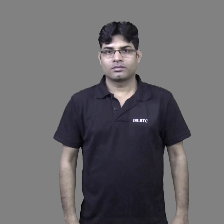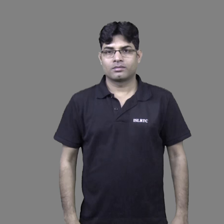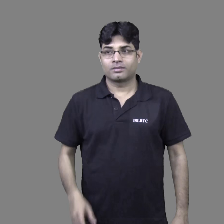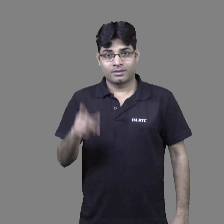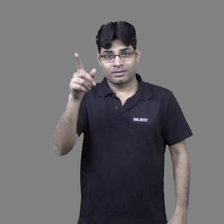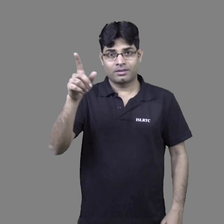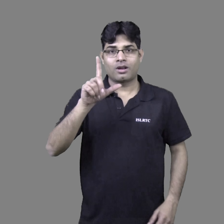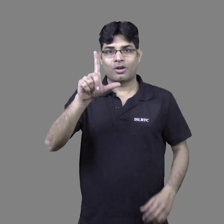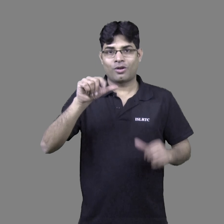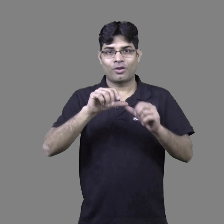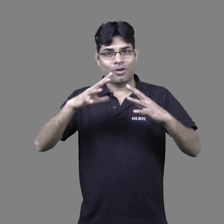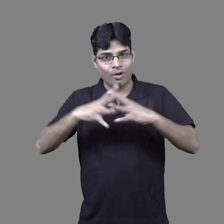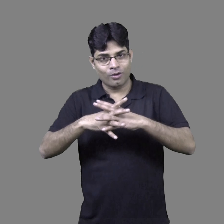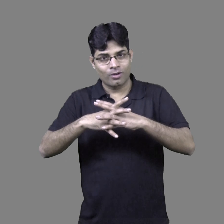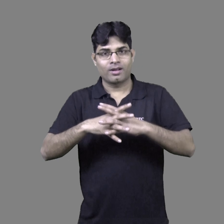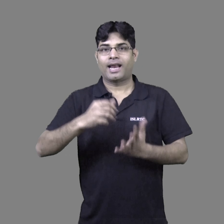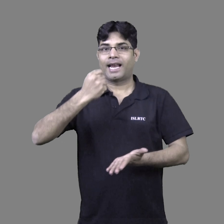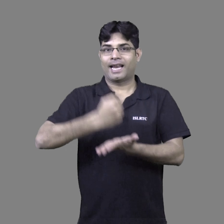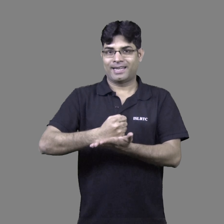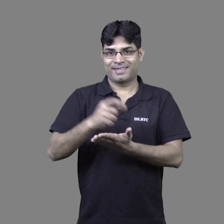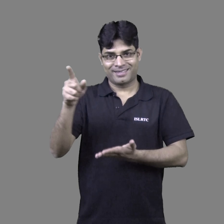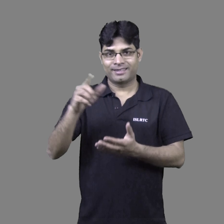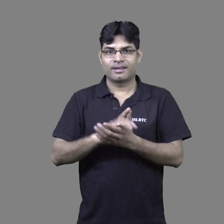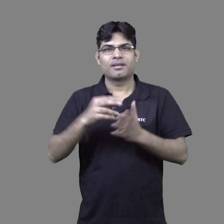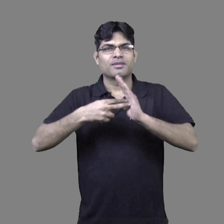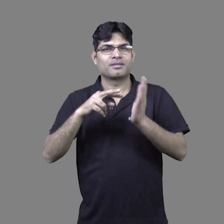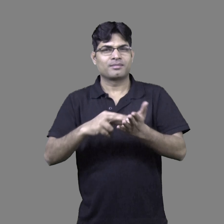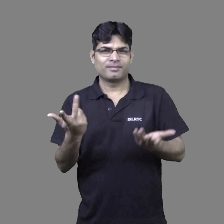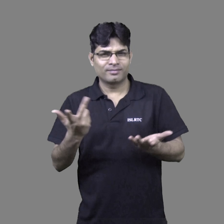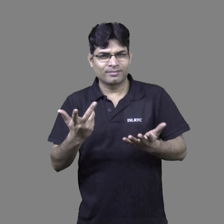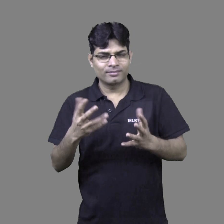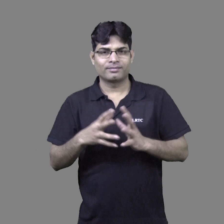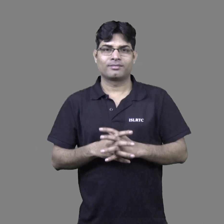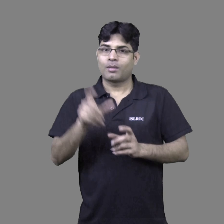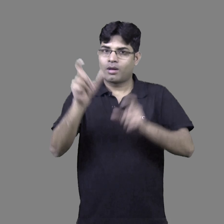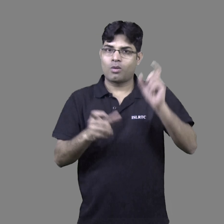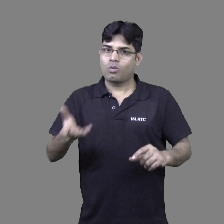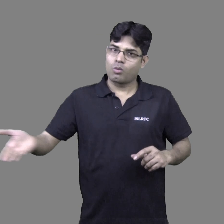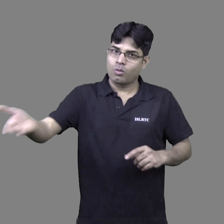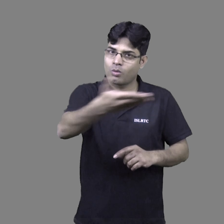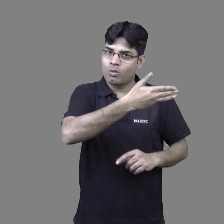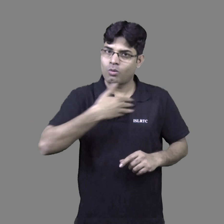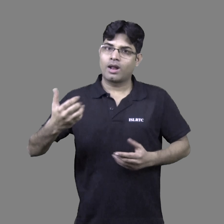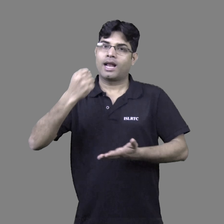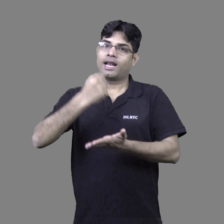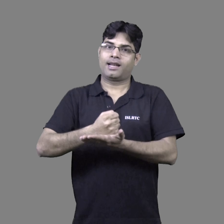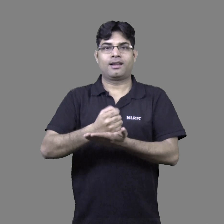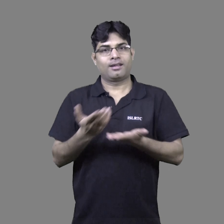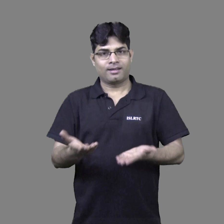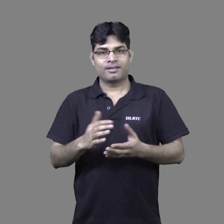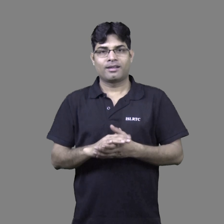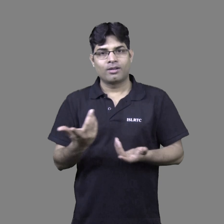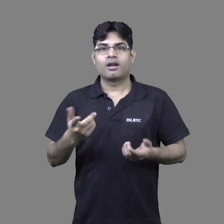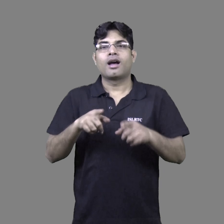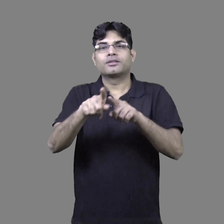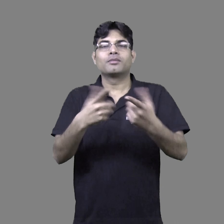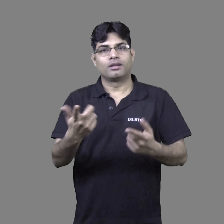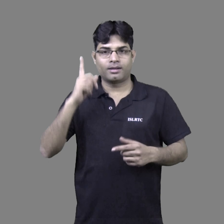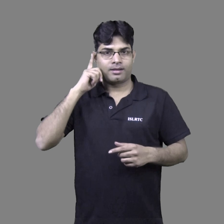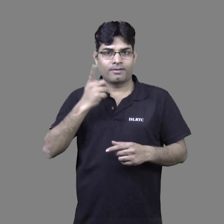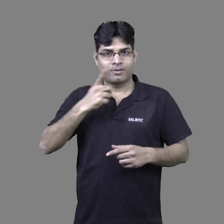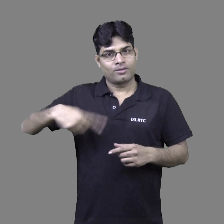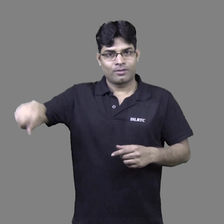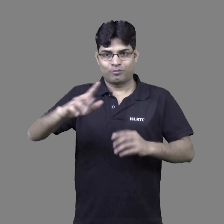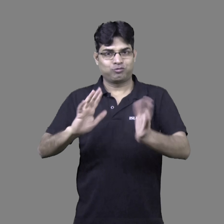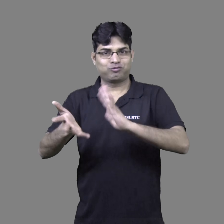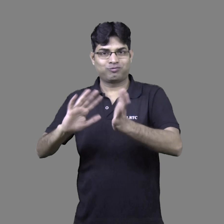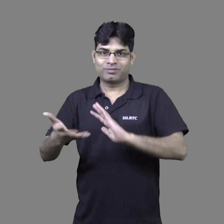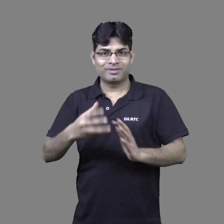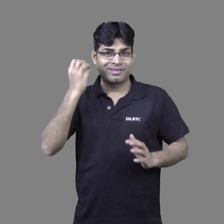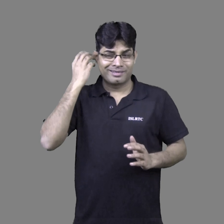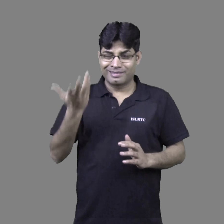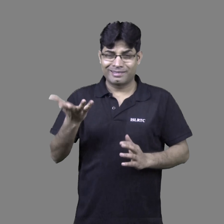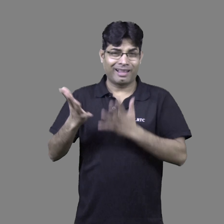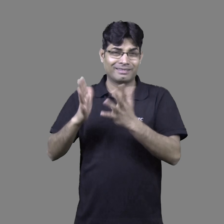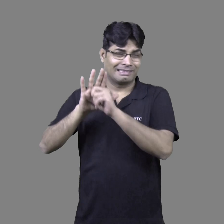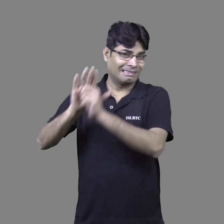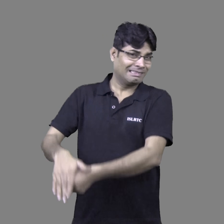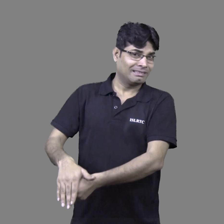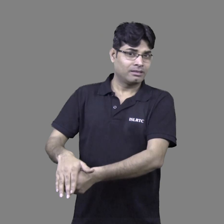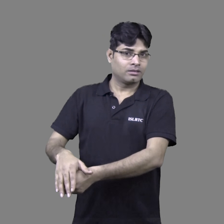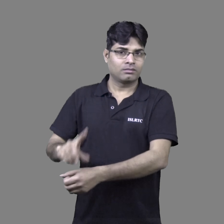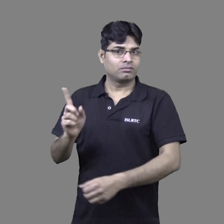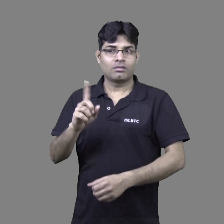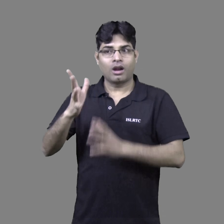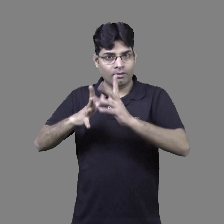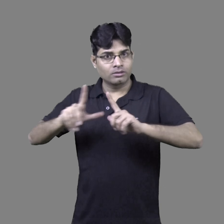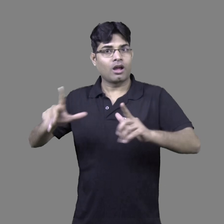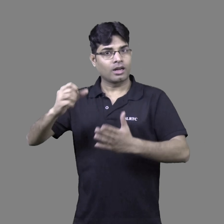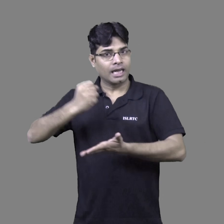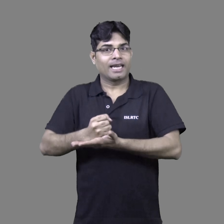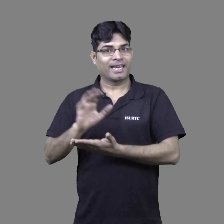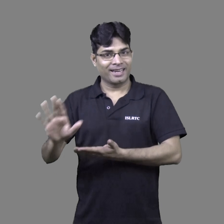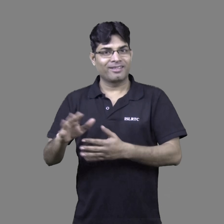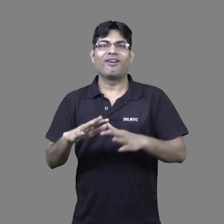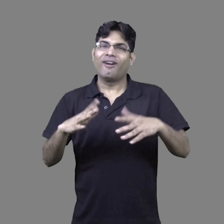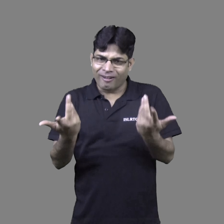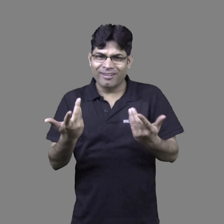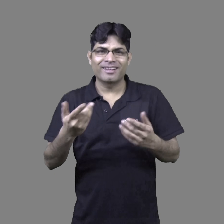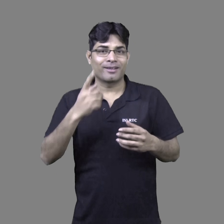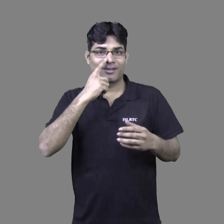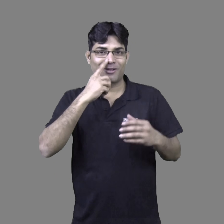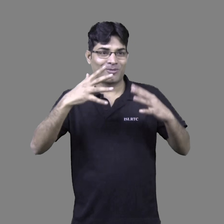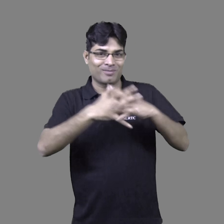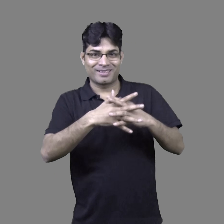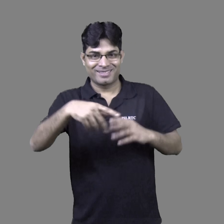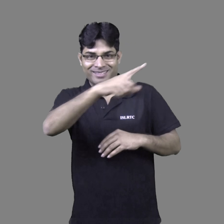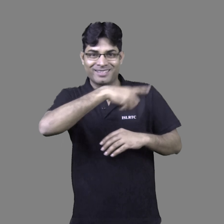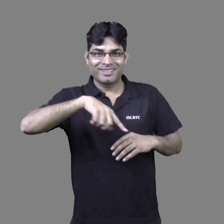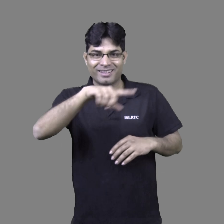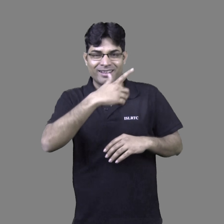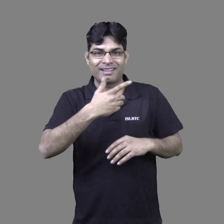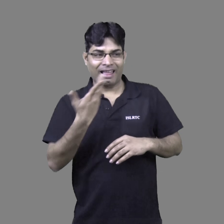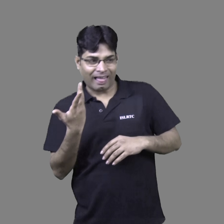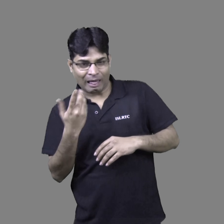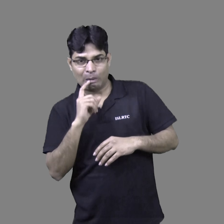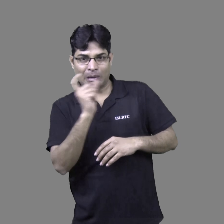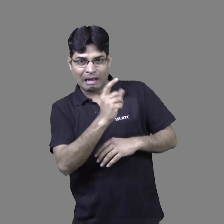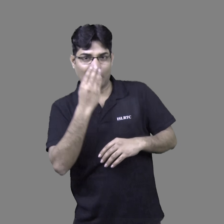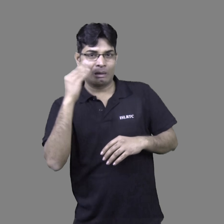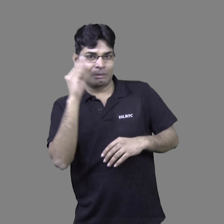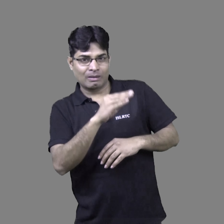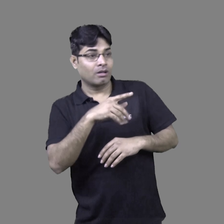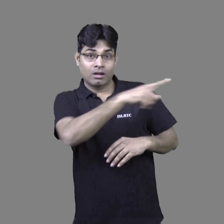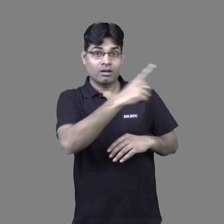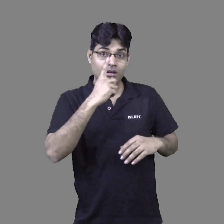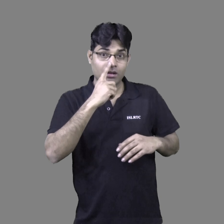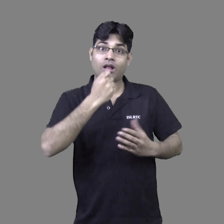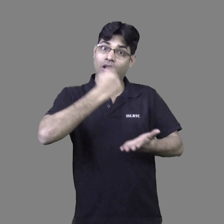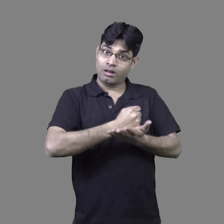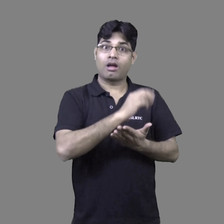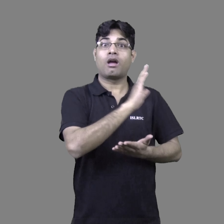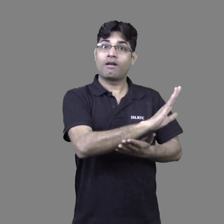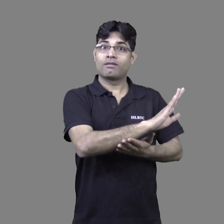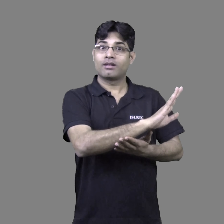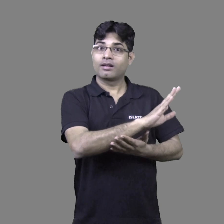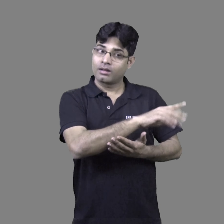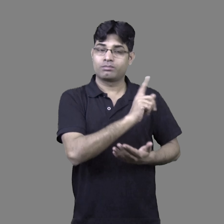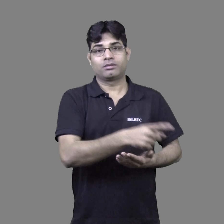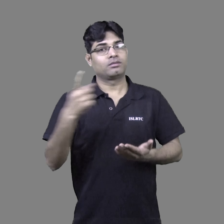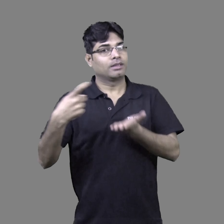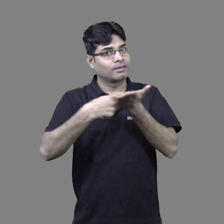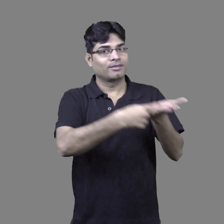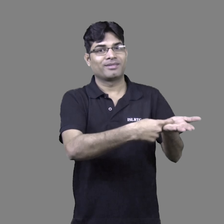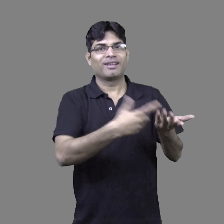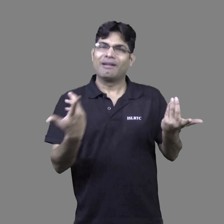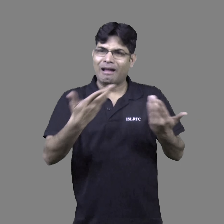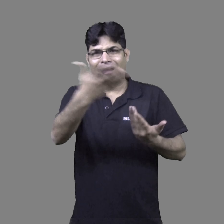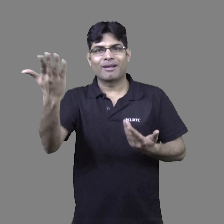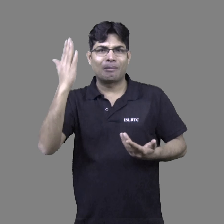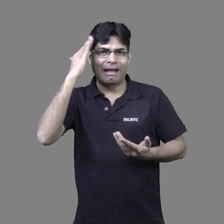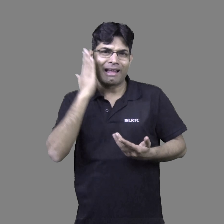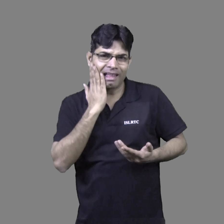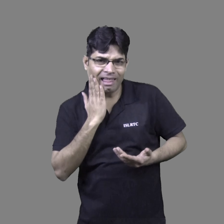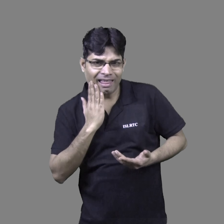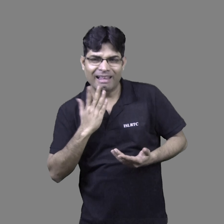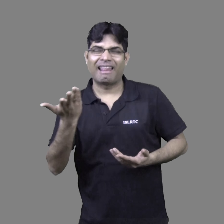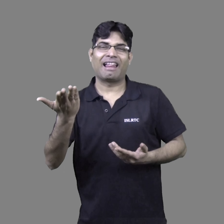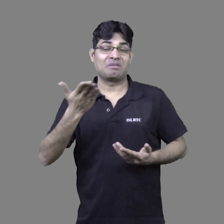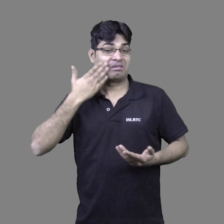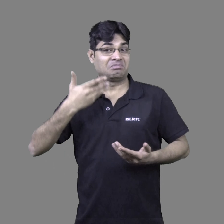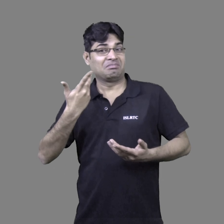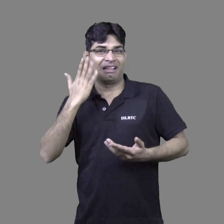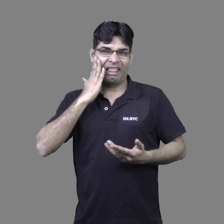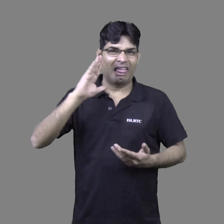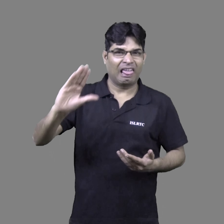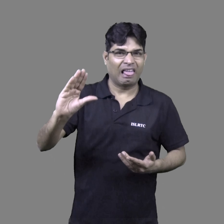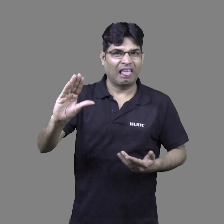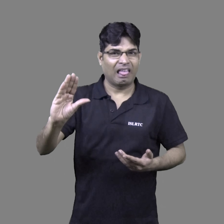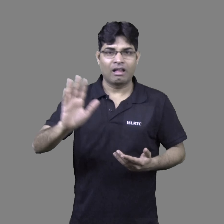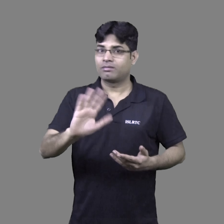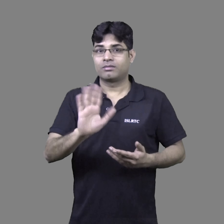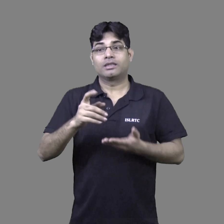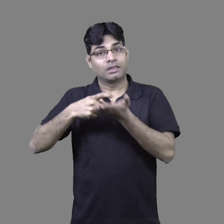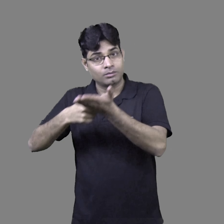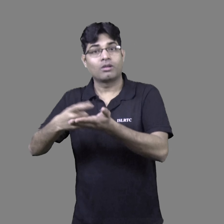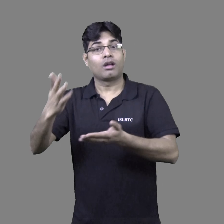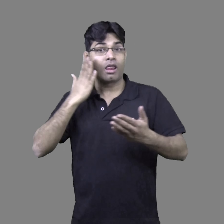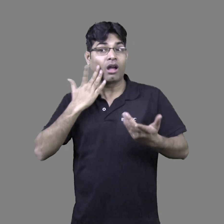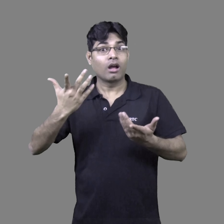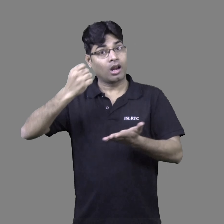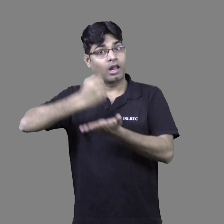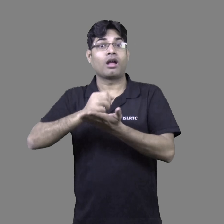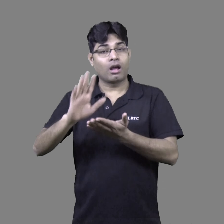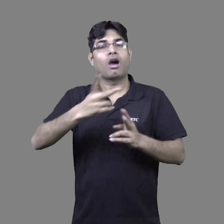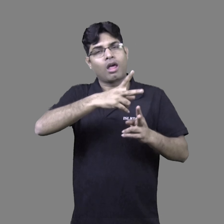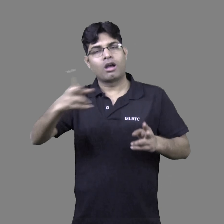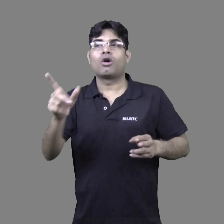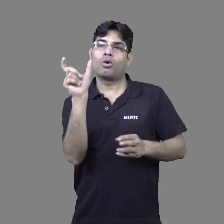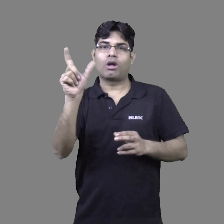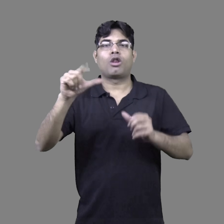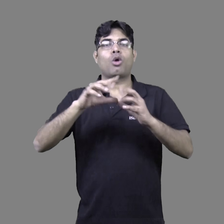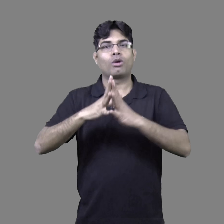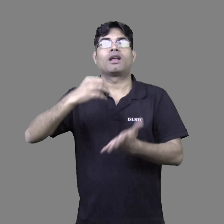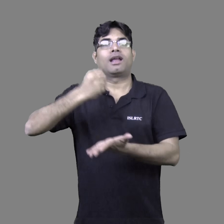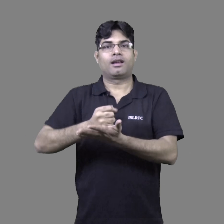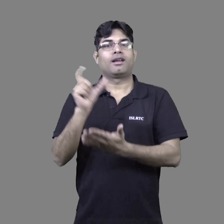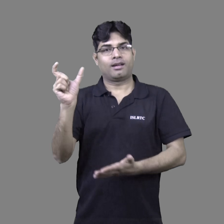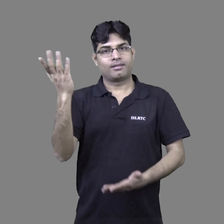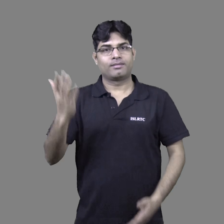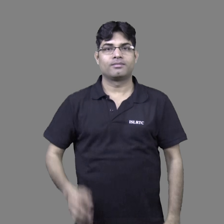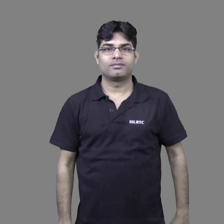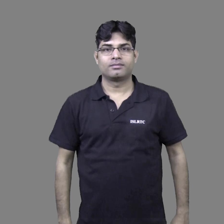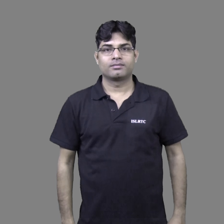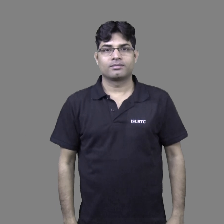Legal Rights